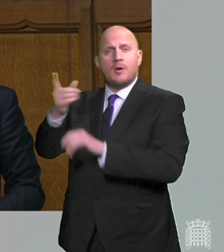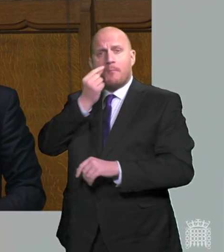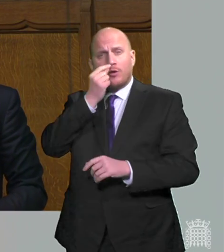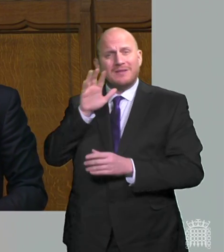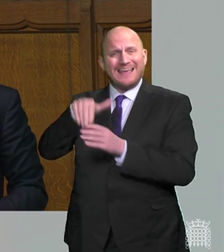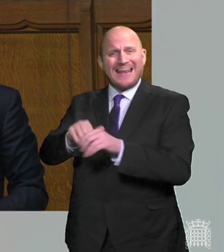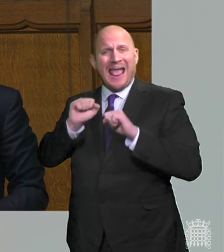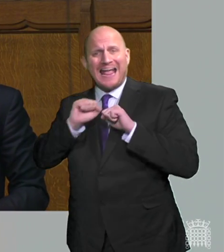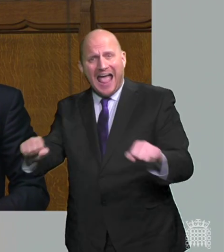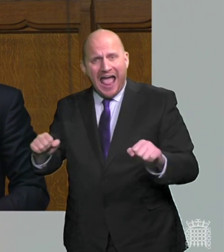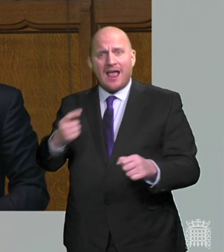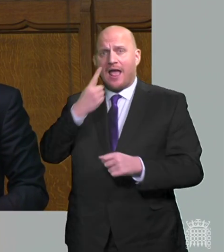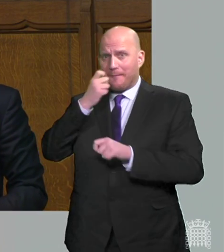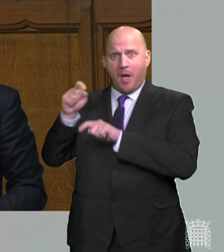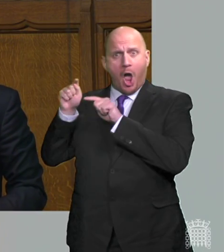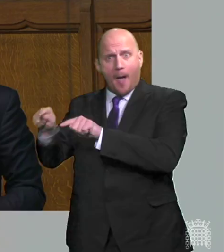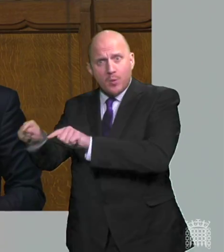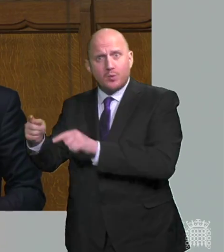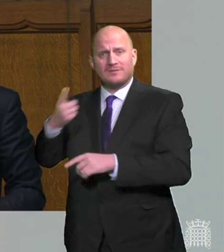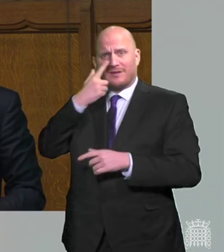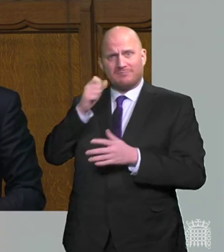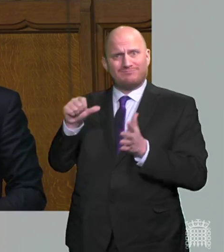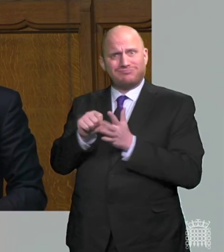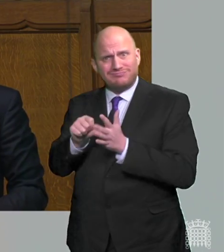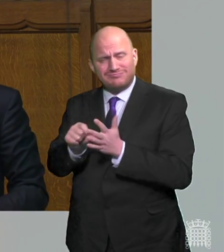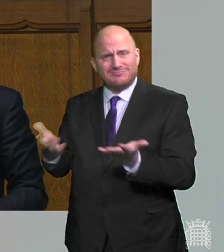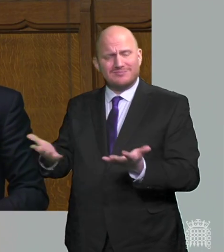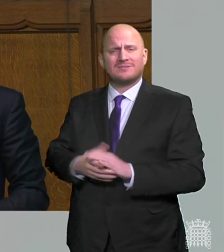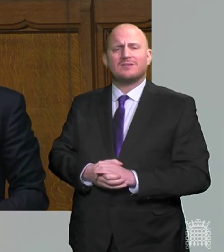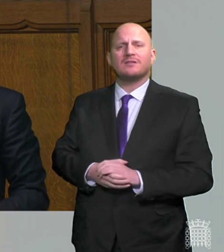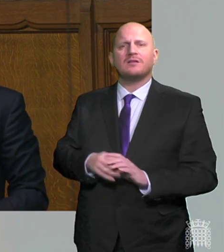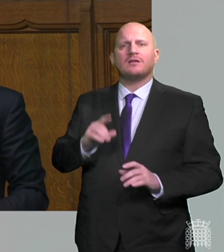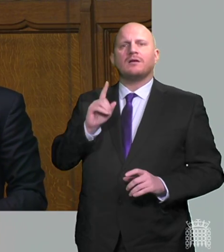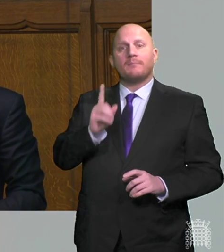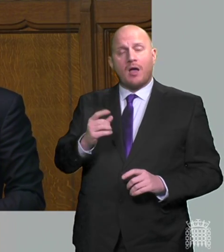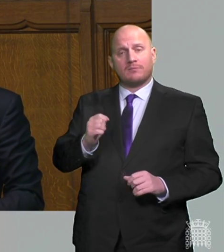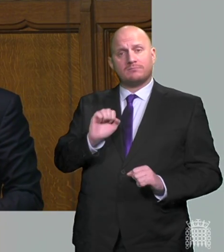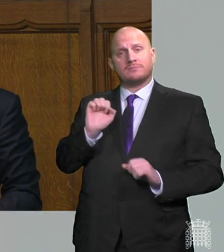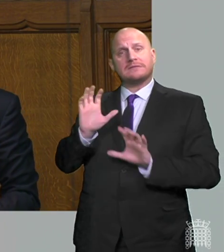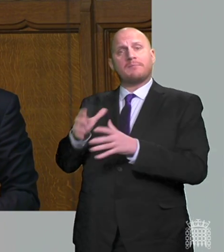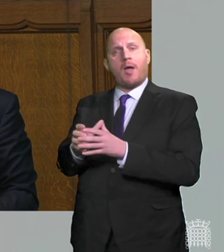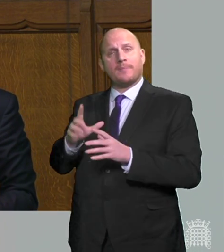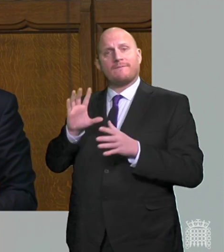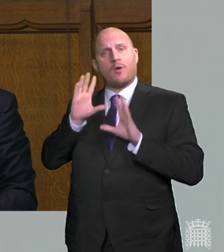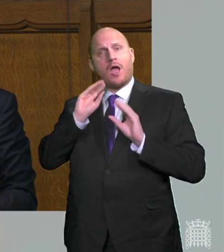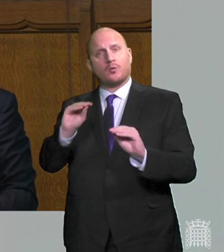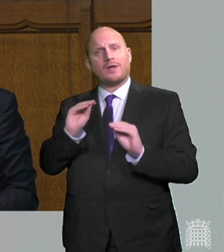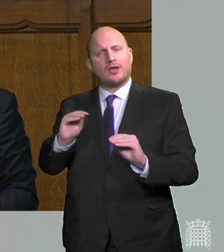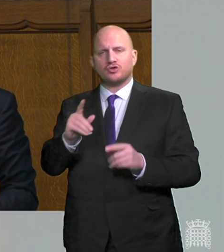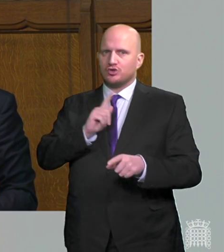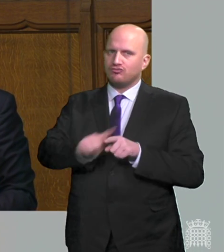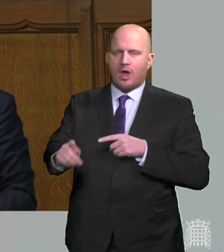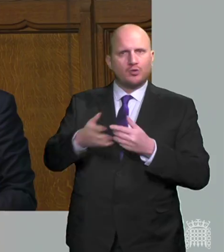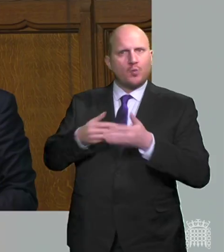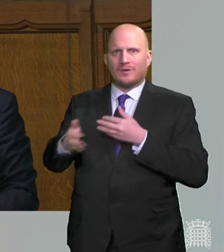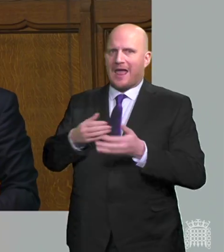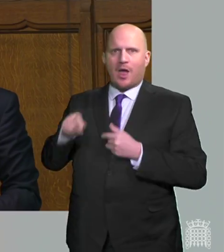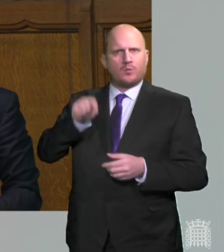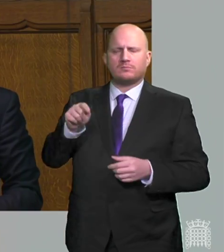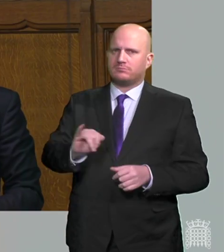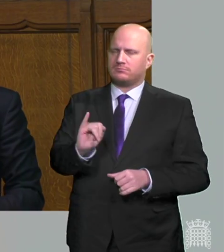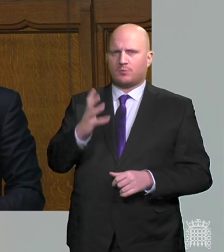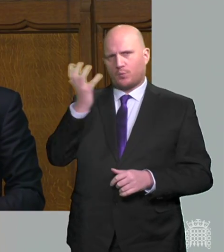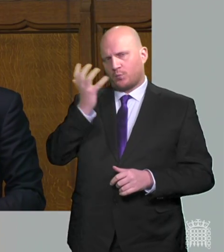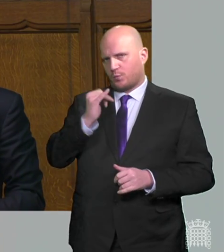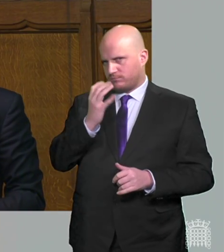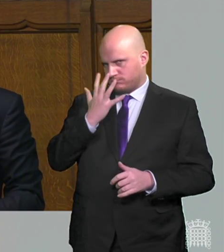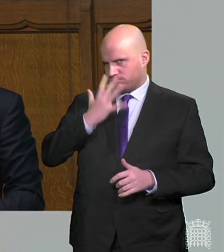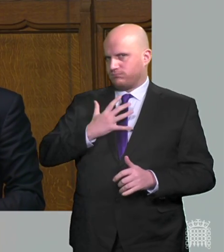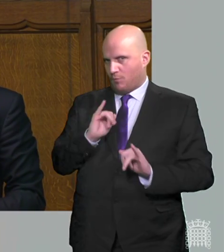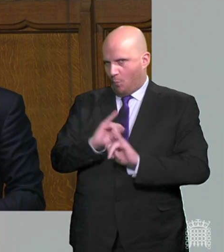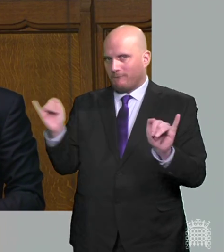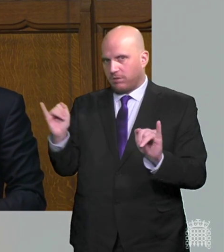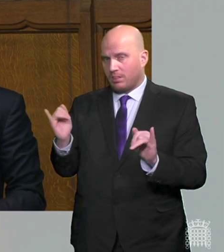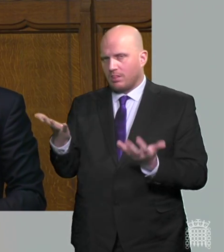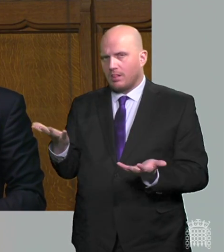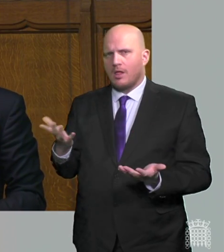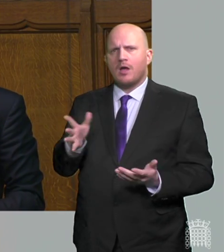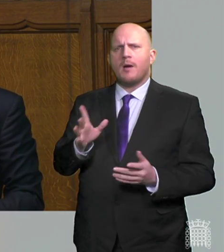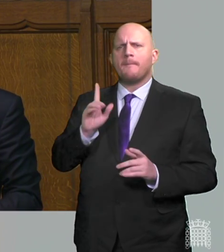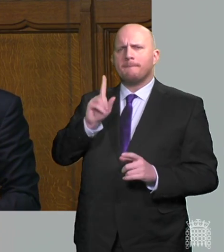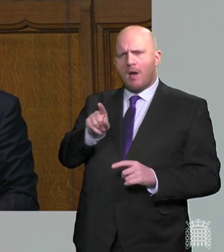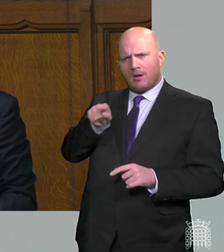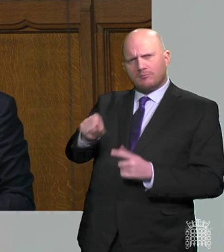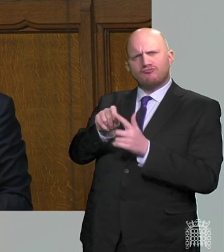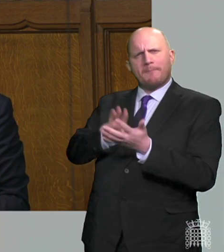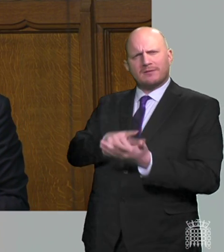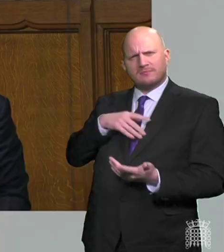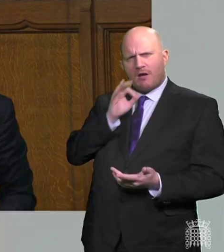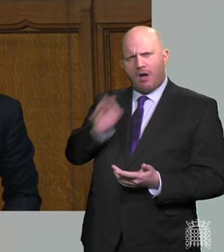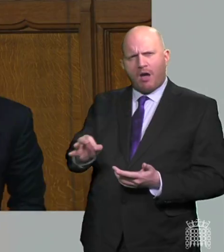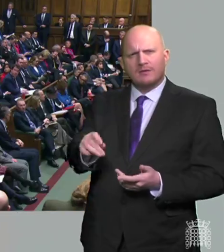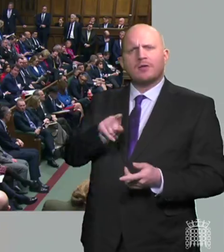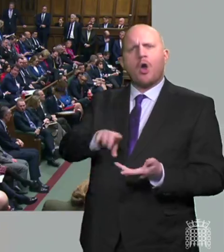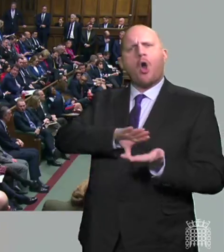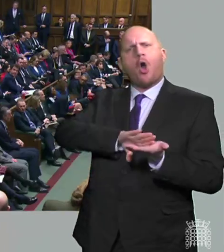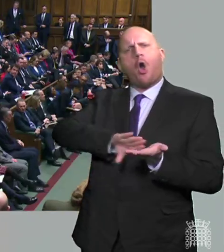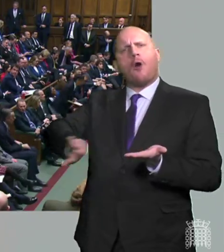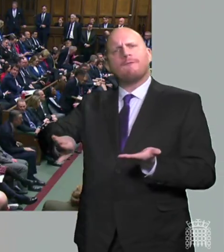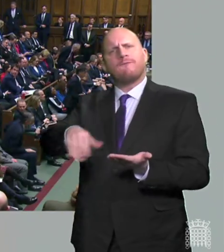The Department for Education has done some impressive and excellent work to address this terrible practice, but what more can my right honourable Friend do to ensure that we permanently exclude off-rolling from our schools?